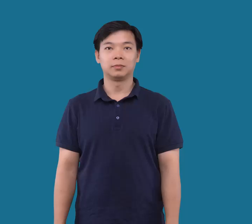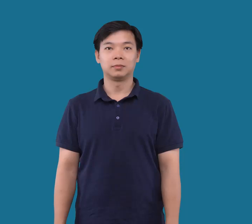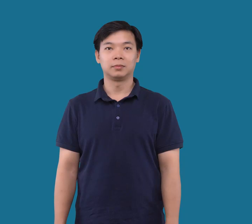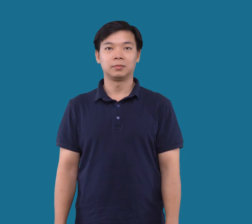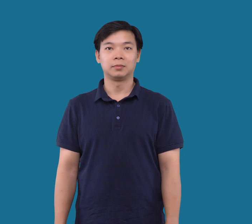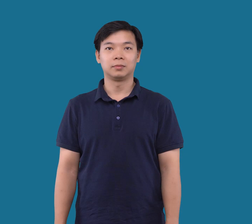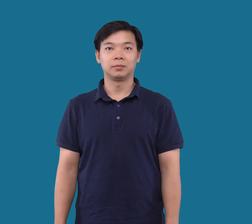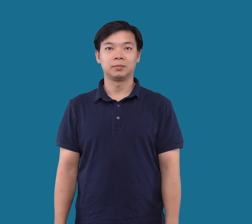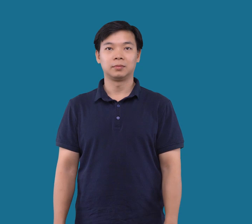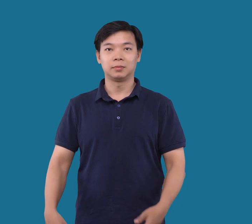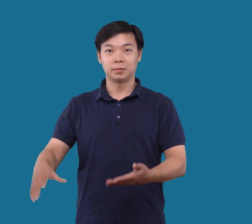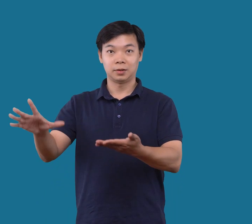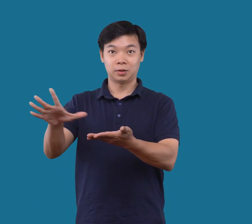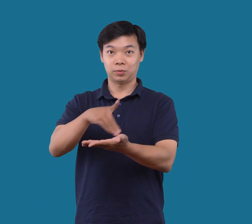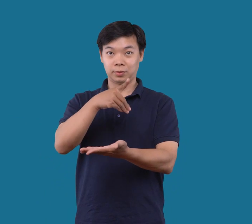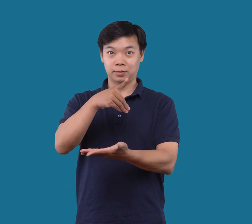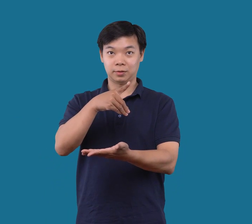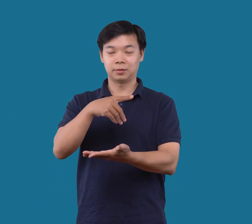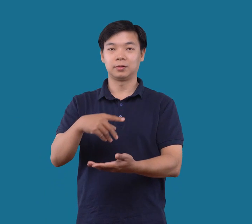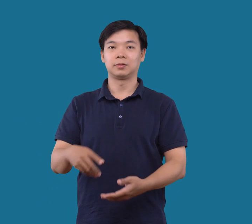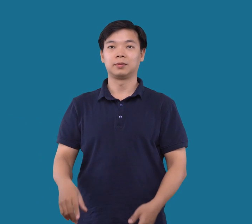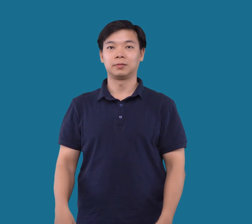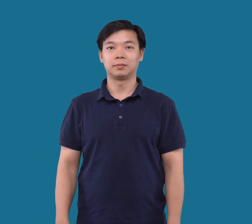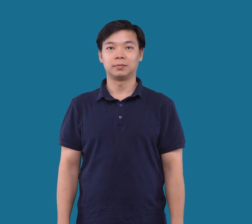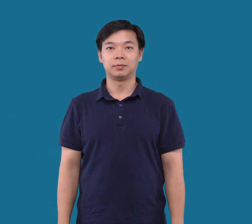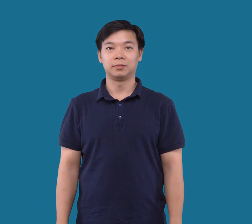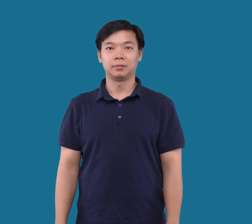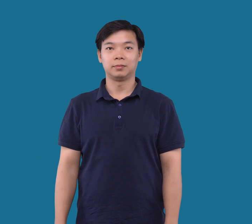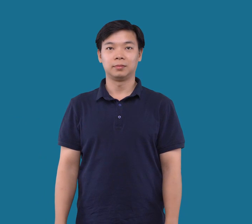điều kiện